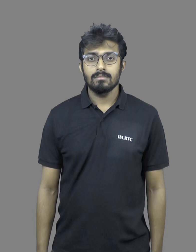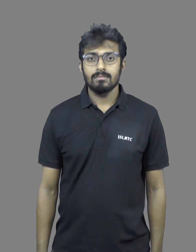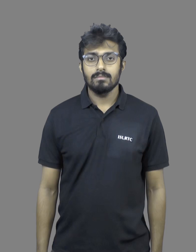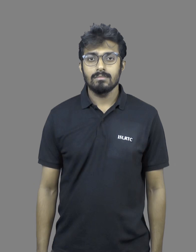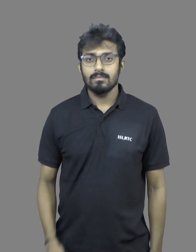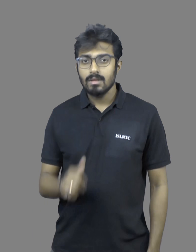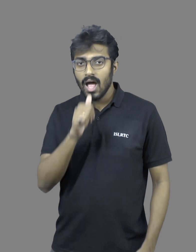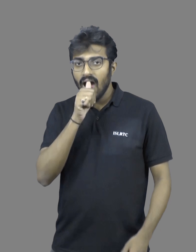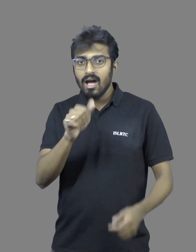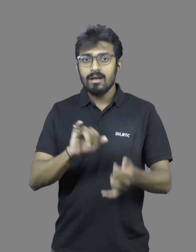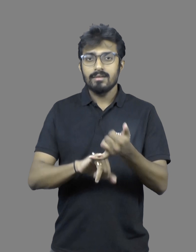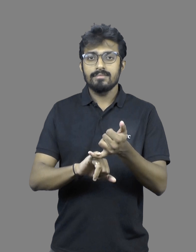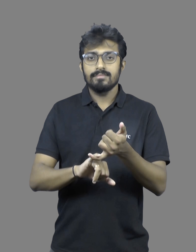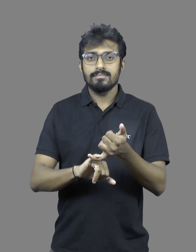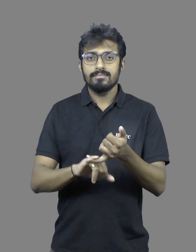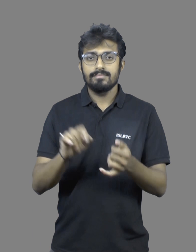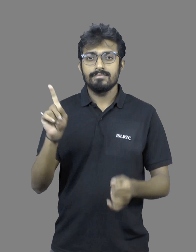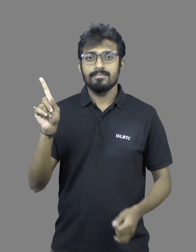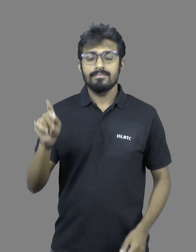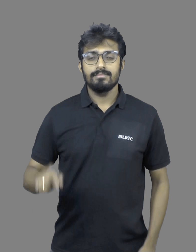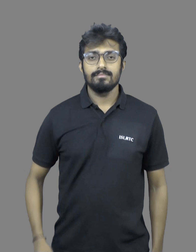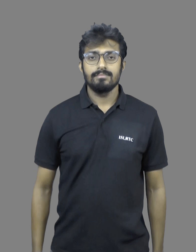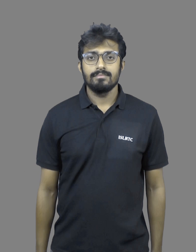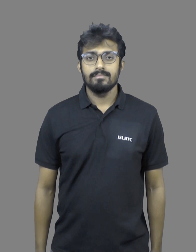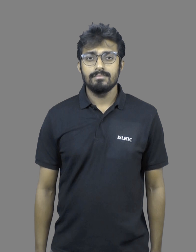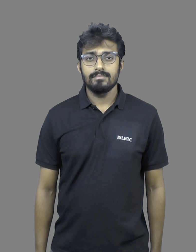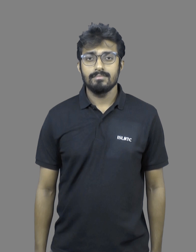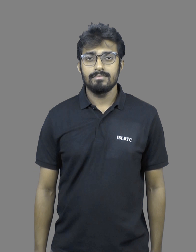Sonipat